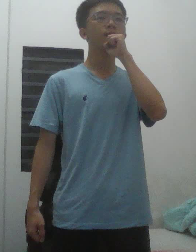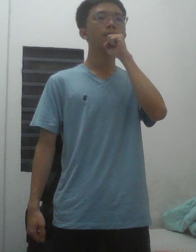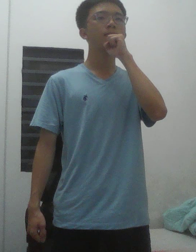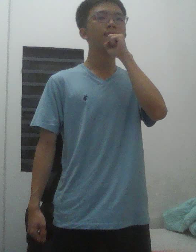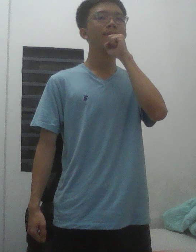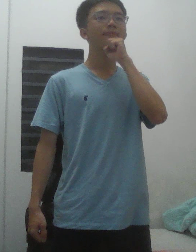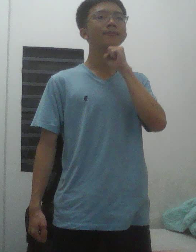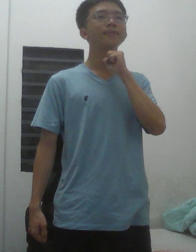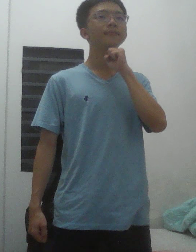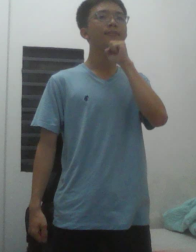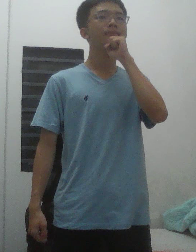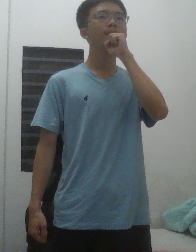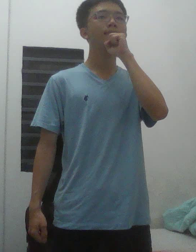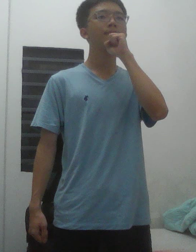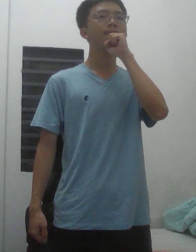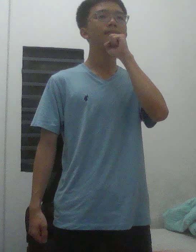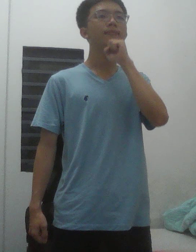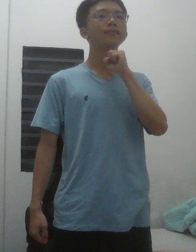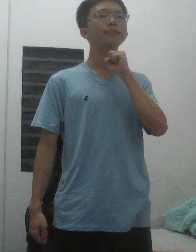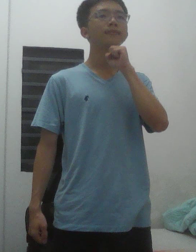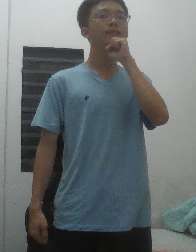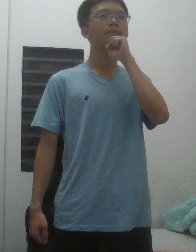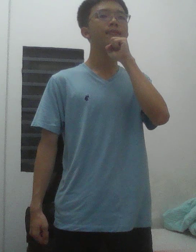dong y